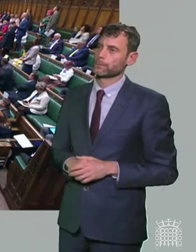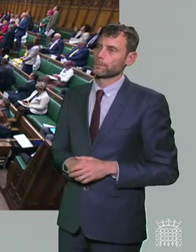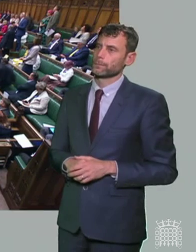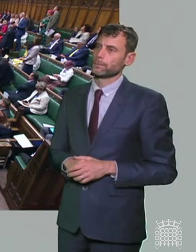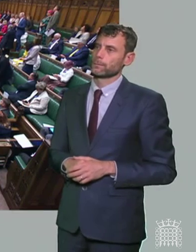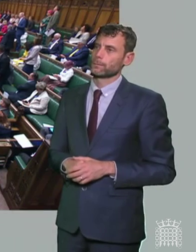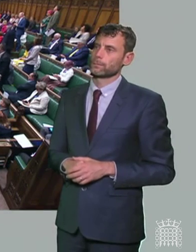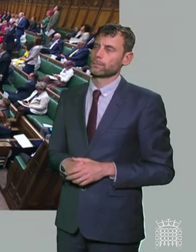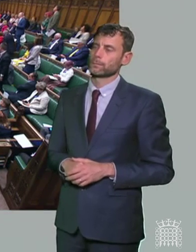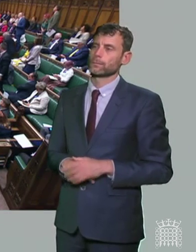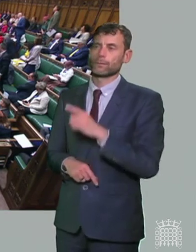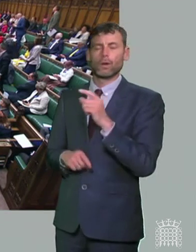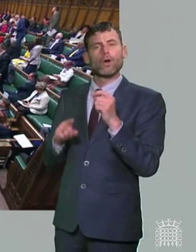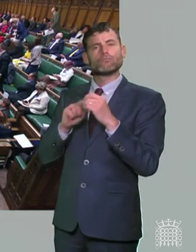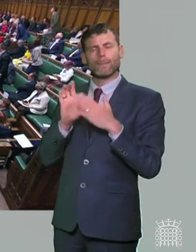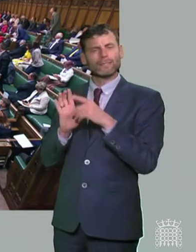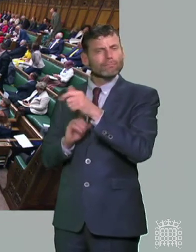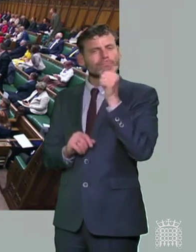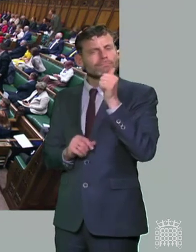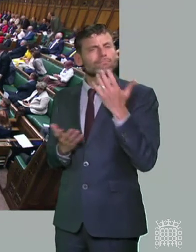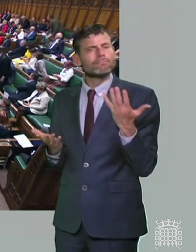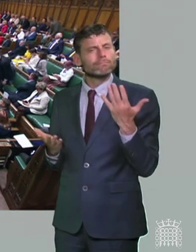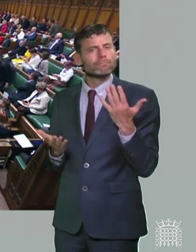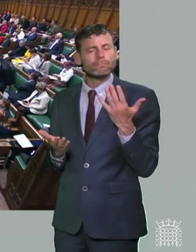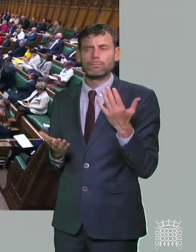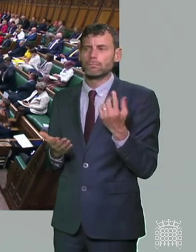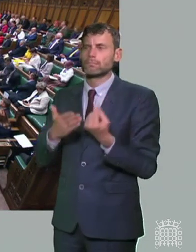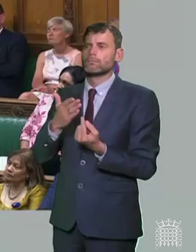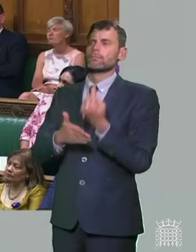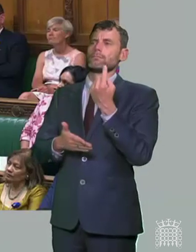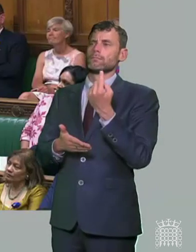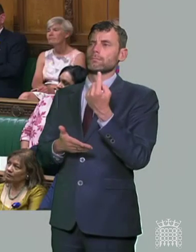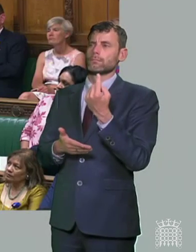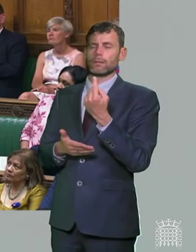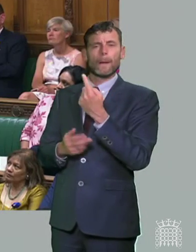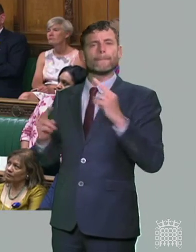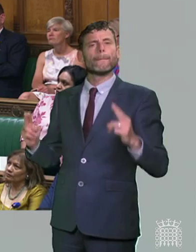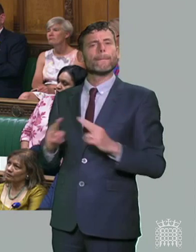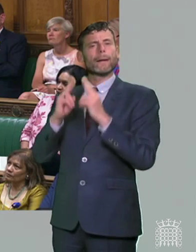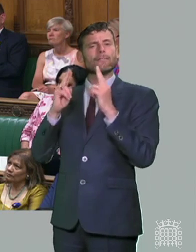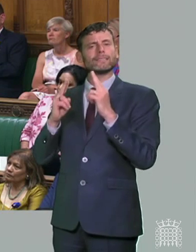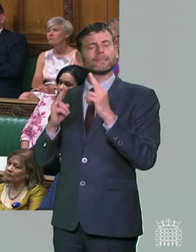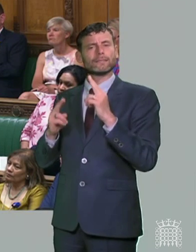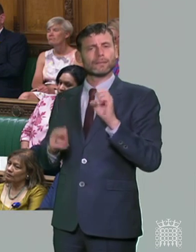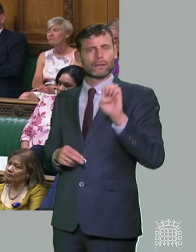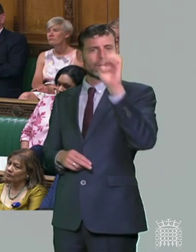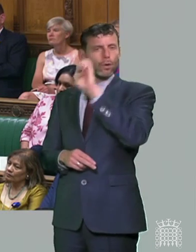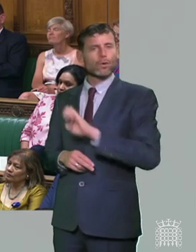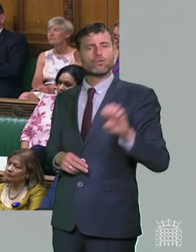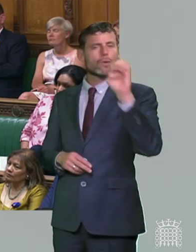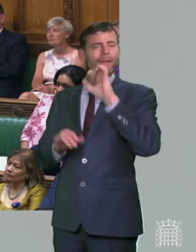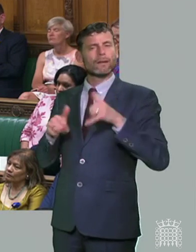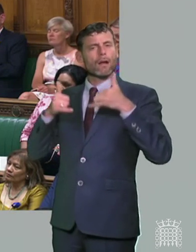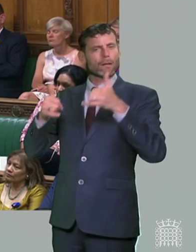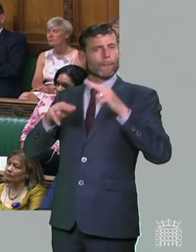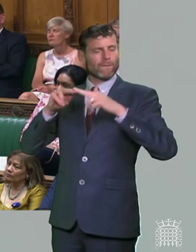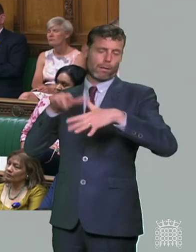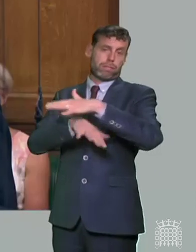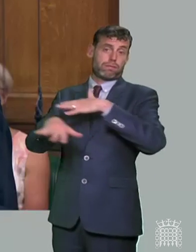The Prime Minister will be aware of the problems that arose in Paris at the European cup final.